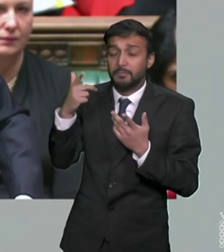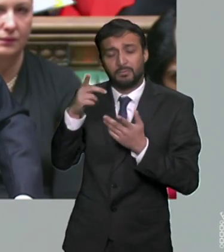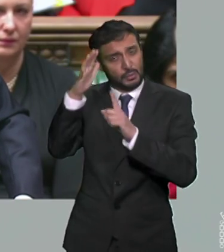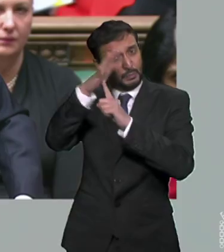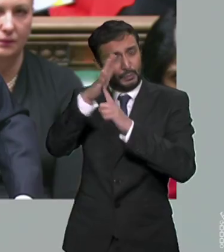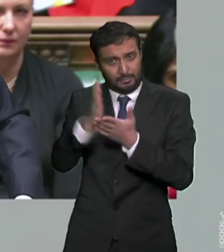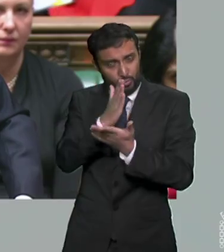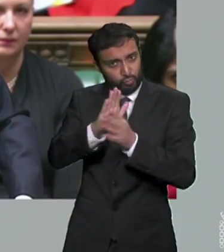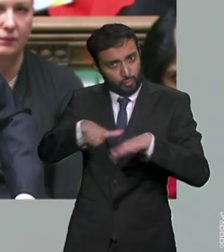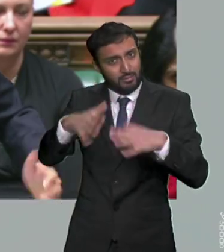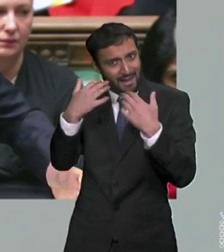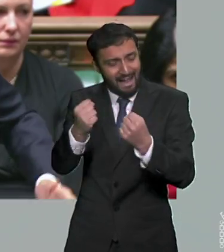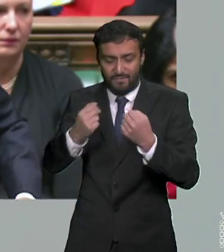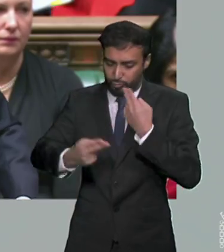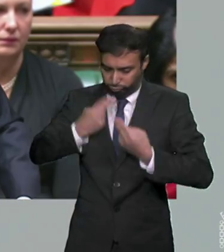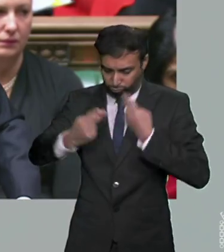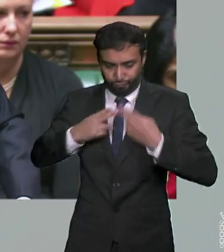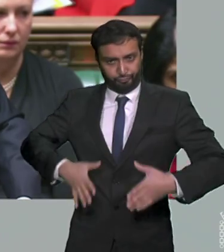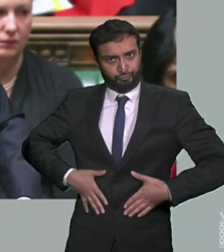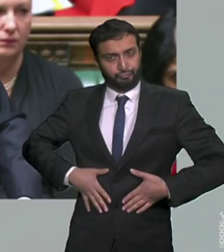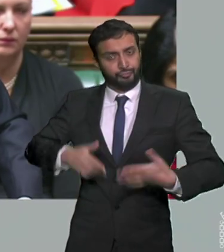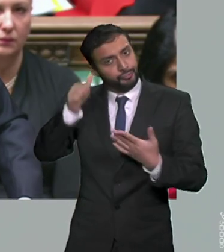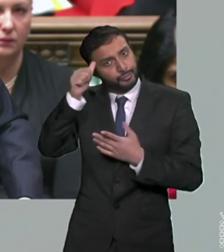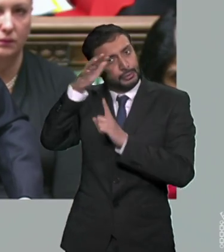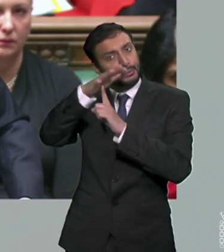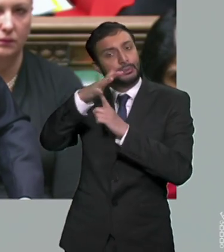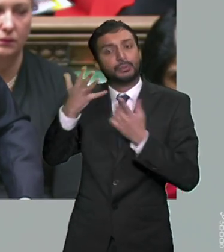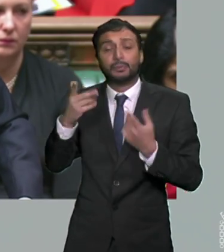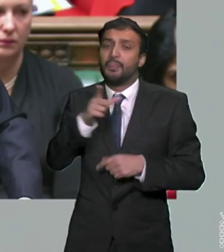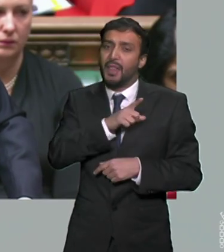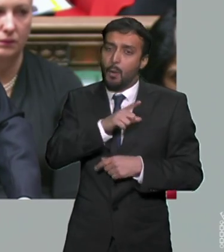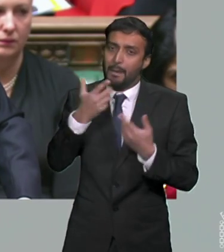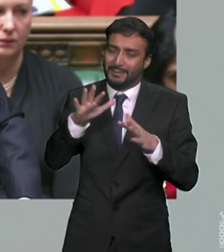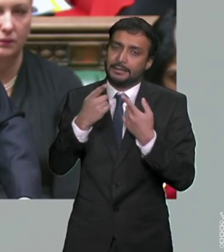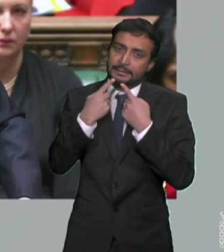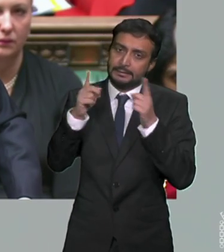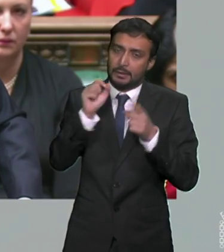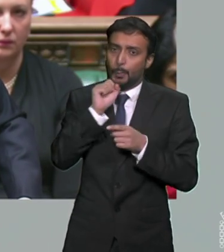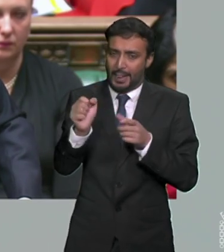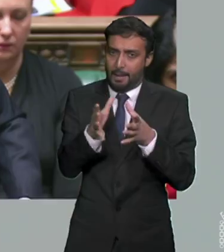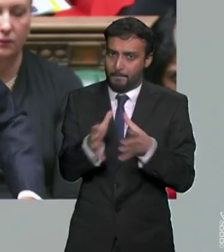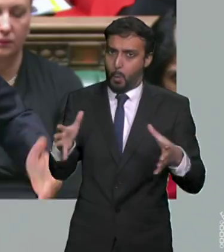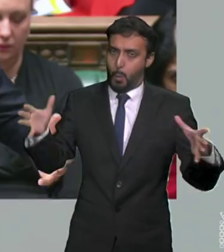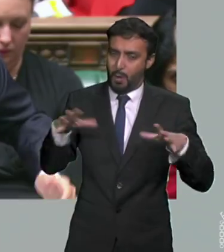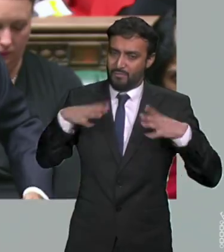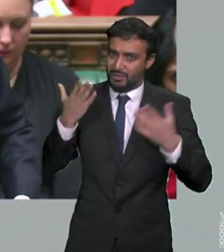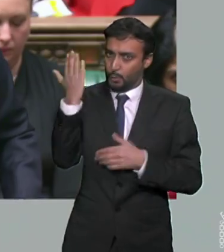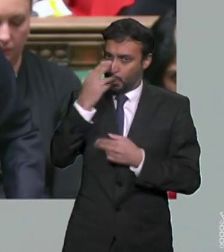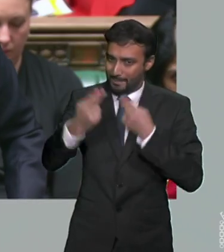That is why I am proud that we introduced not just an expansion of free school meals, but the holiday activities and food programme.